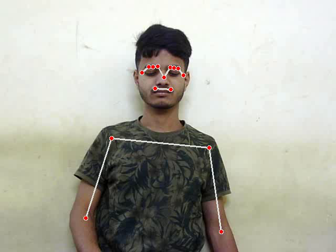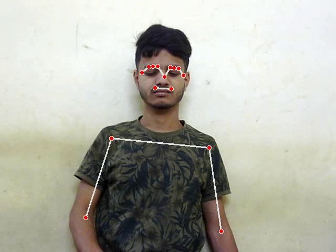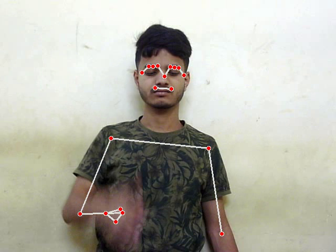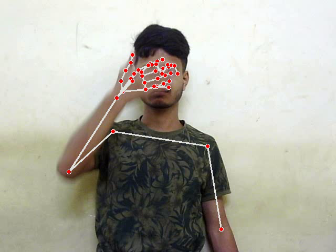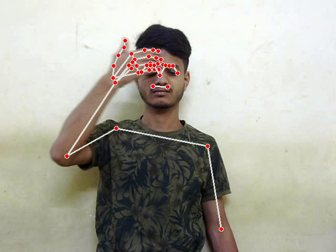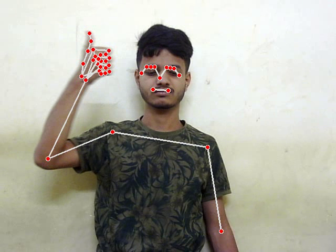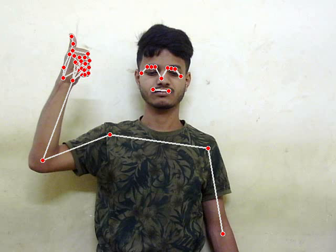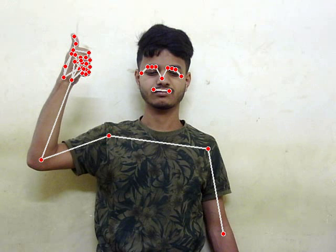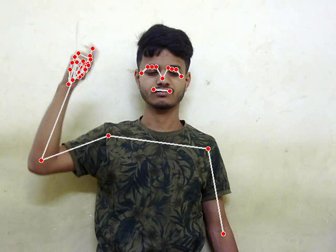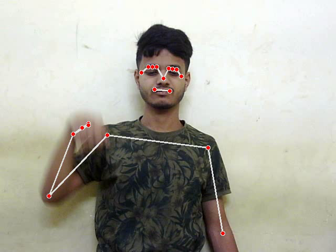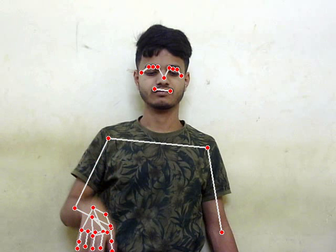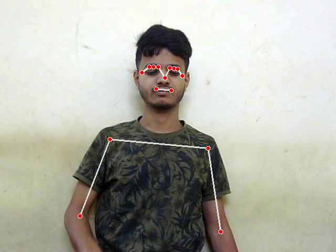forget